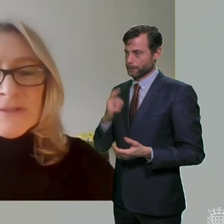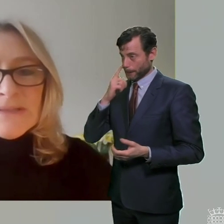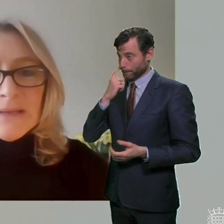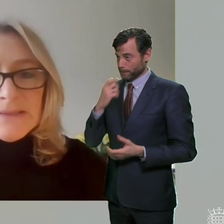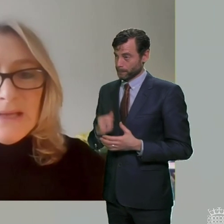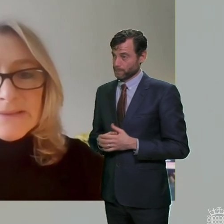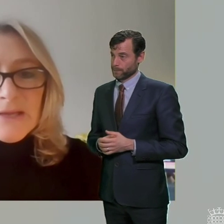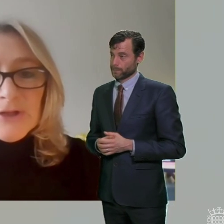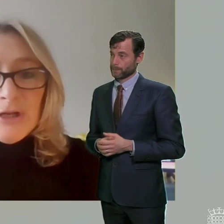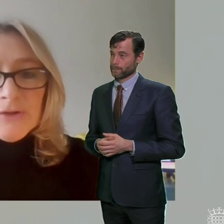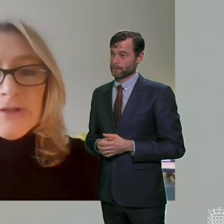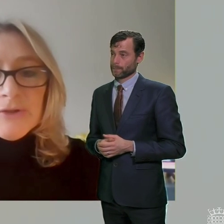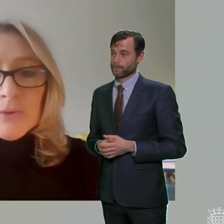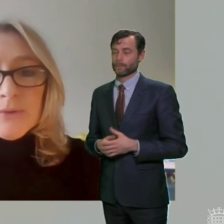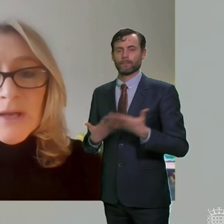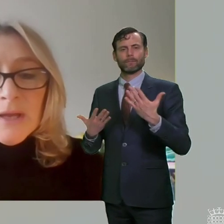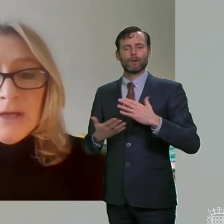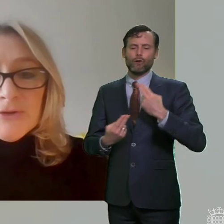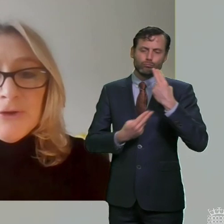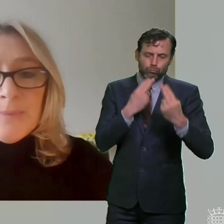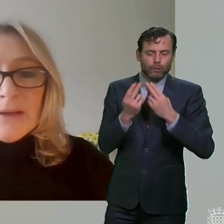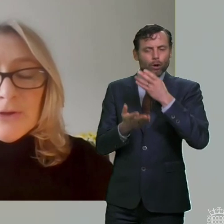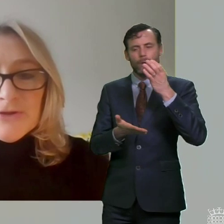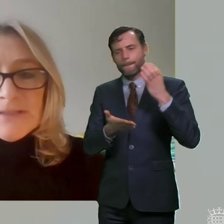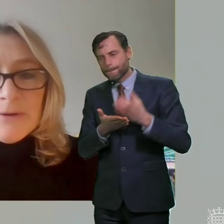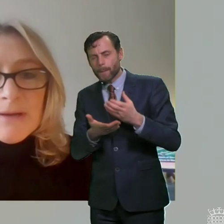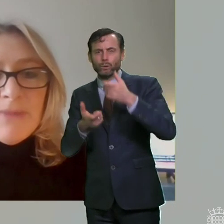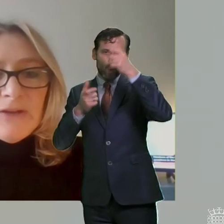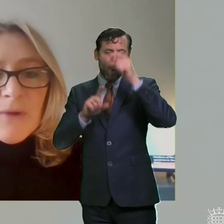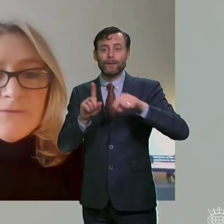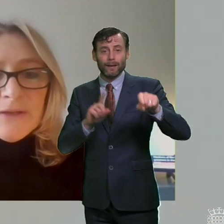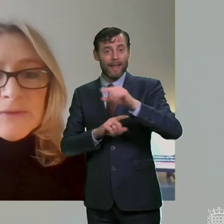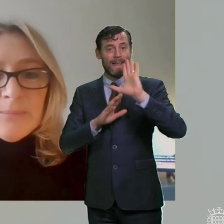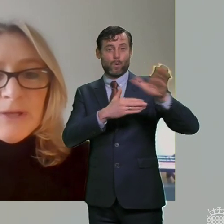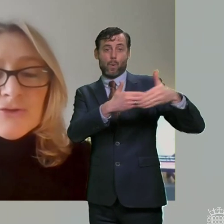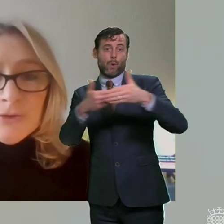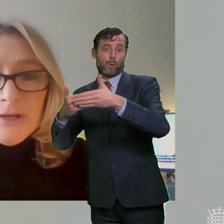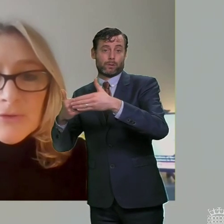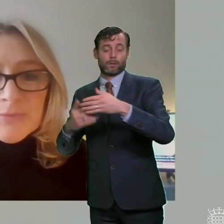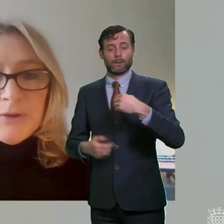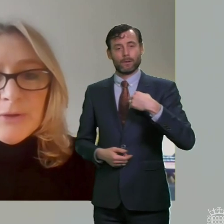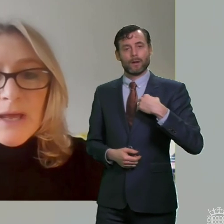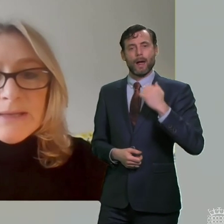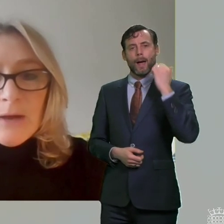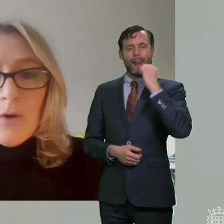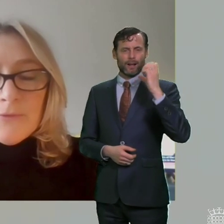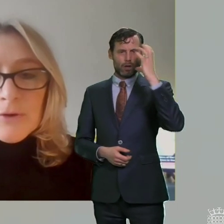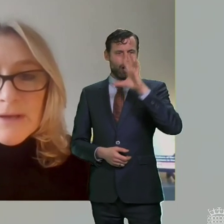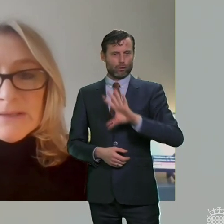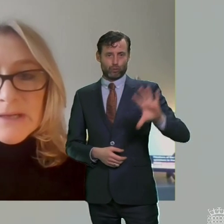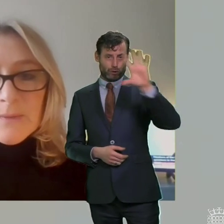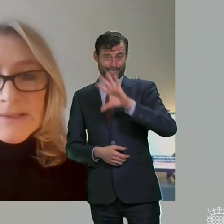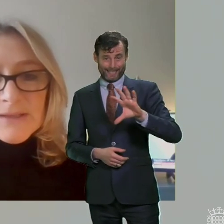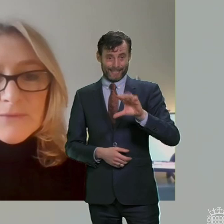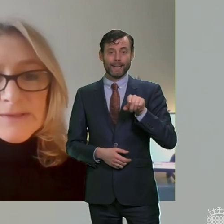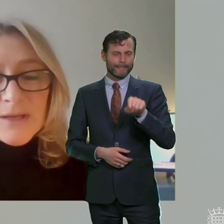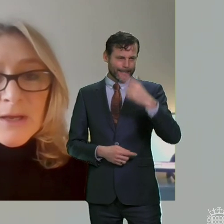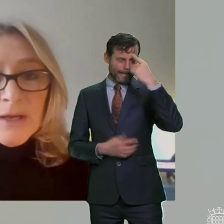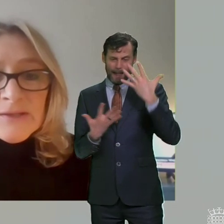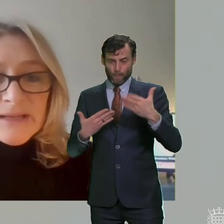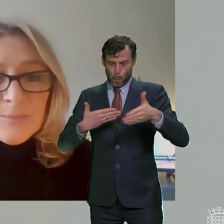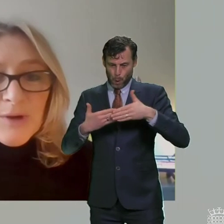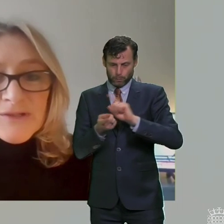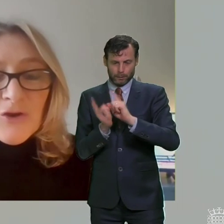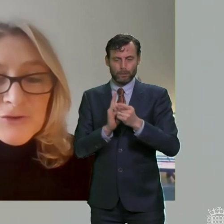Although hospitality has had to close its doors, in true black country spirit many of my venues have been entrepreneurial and now offer a great takeaway service.